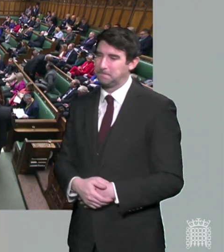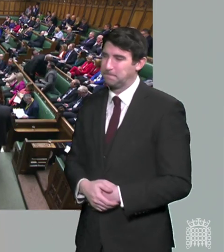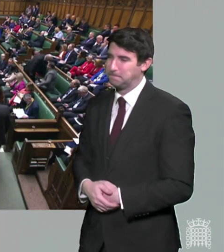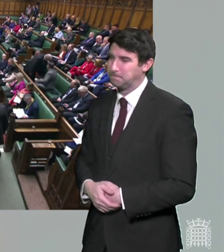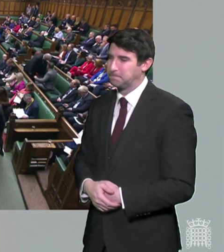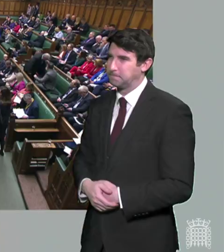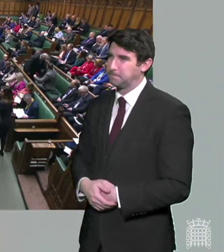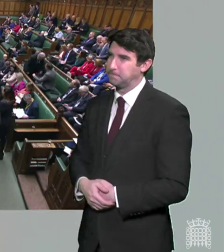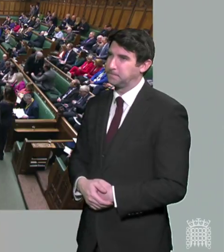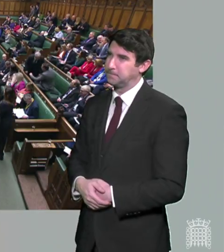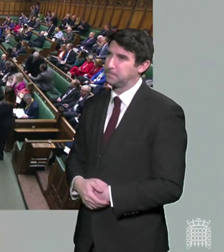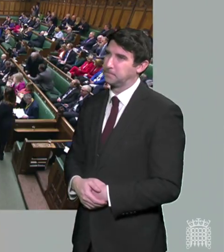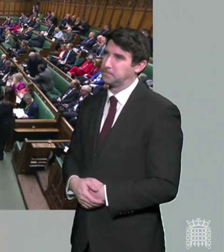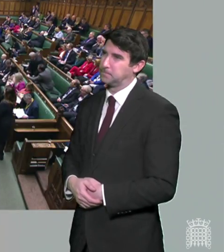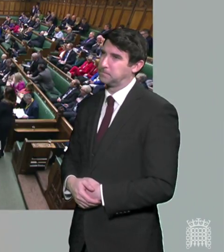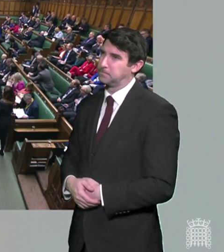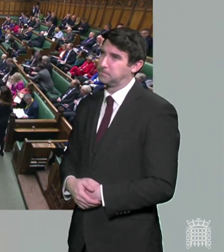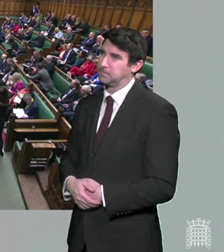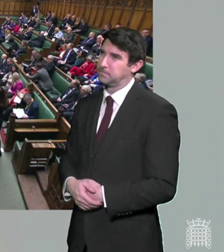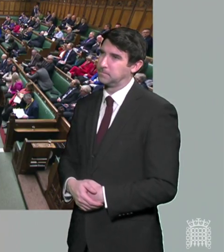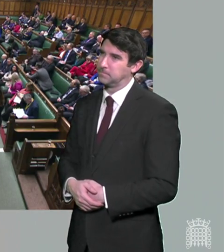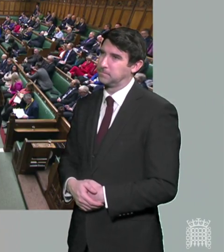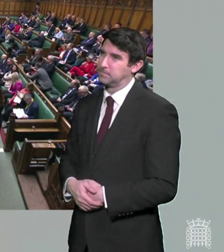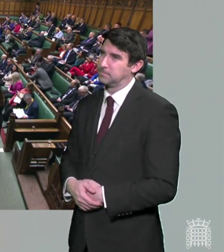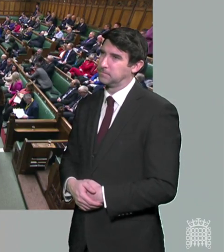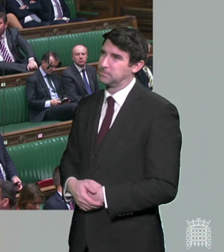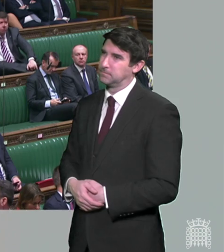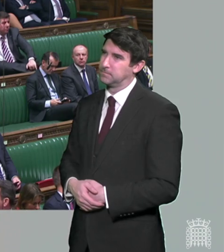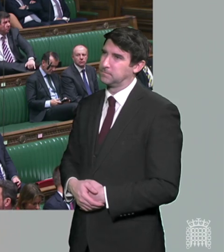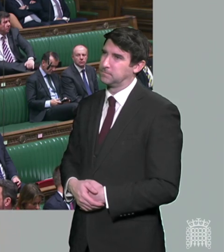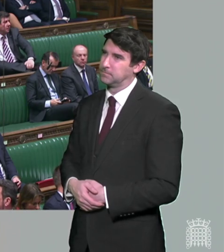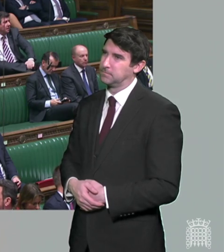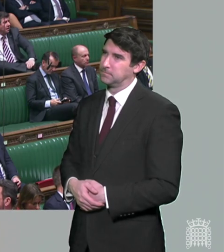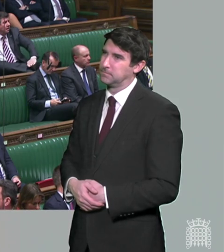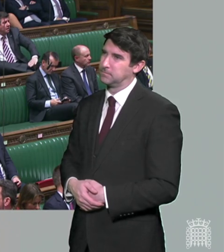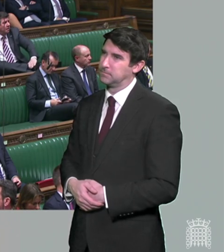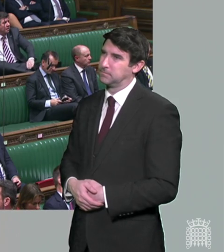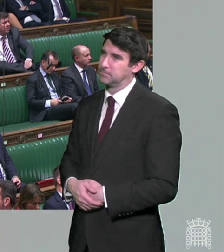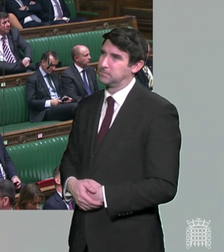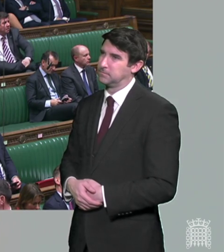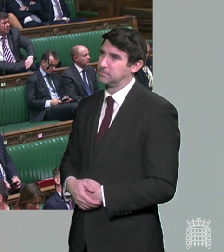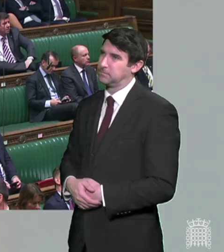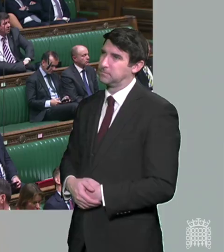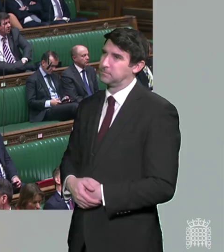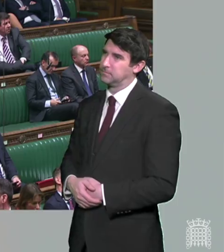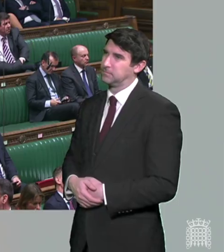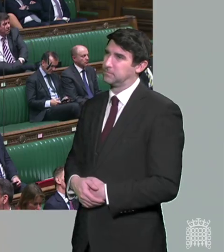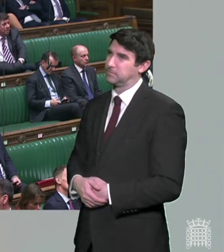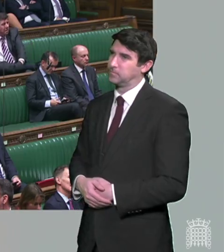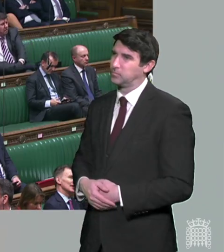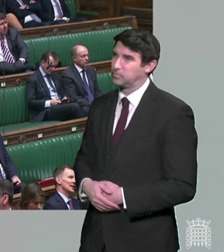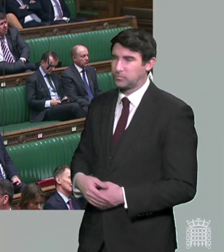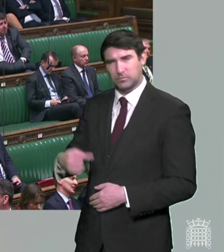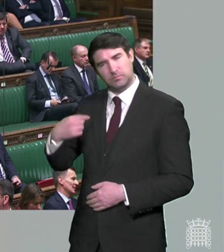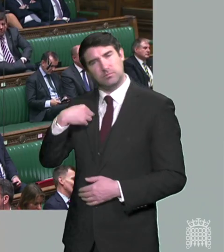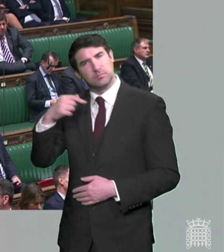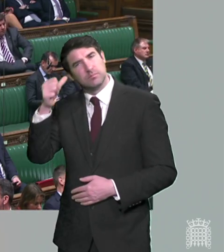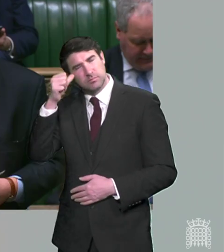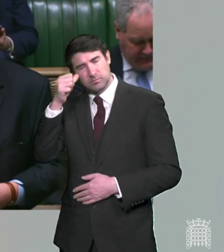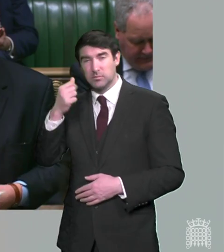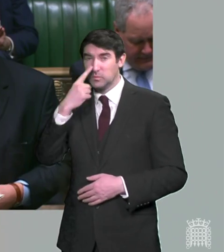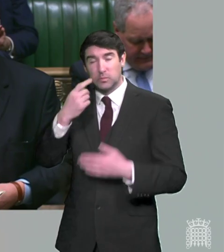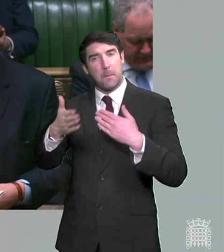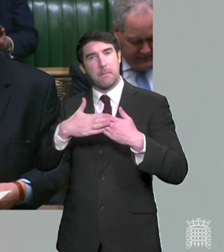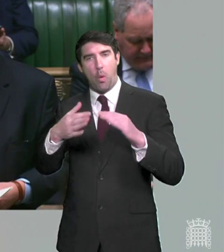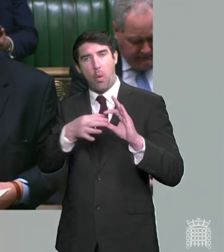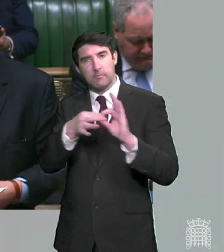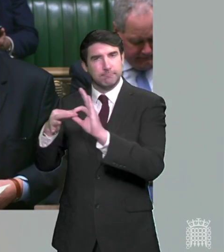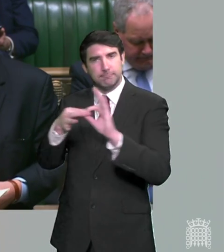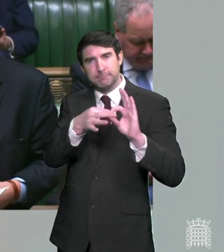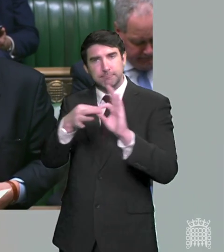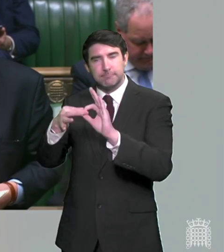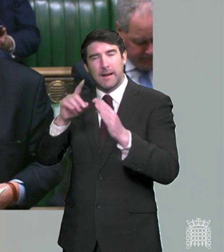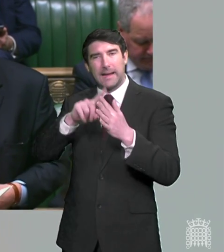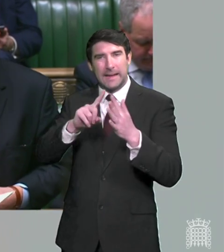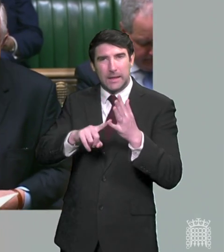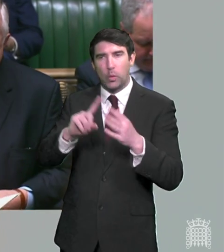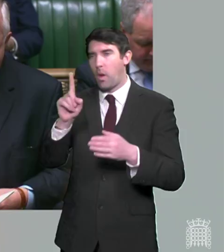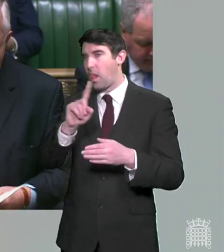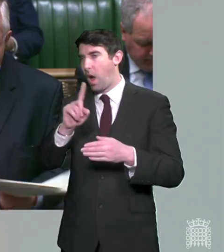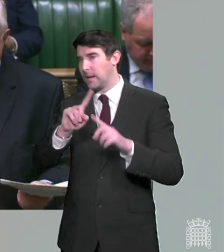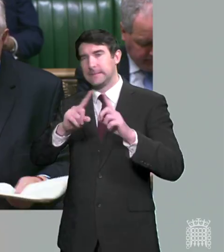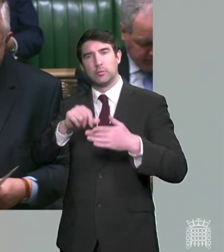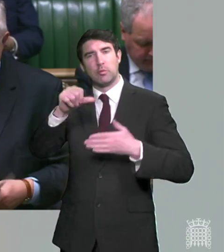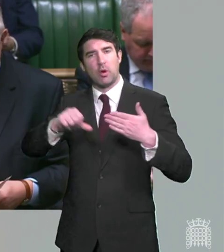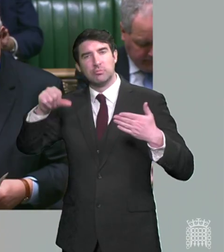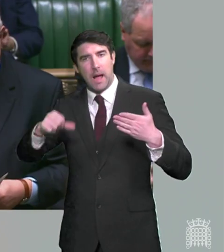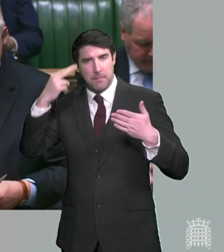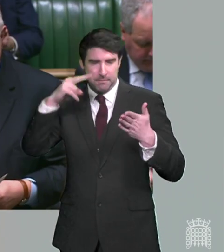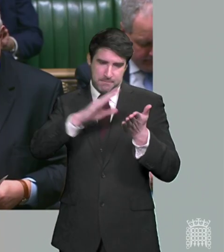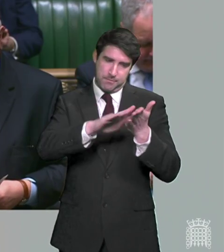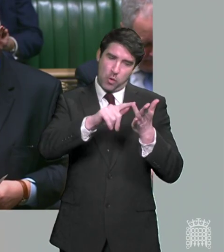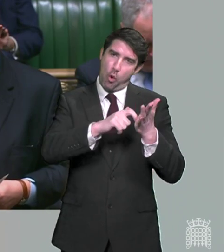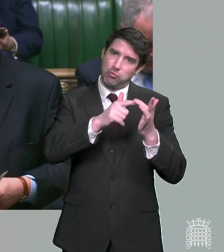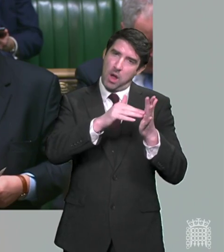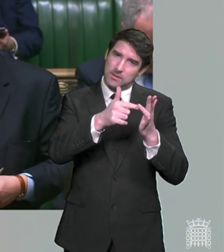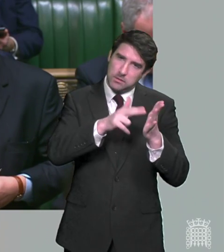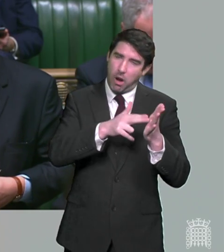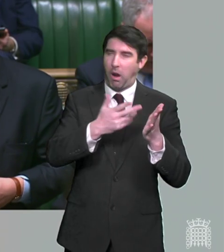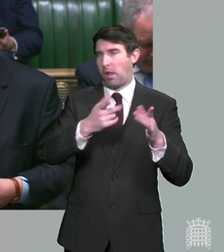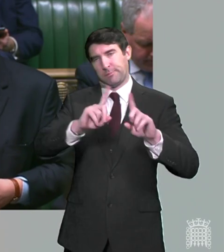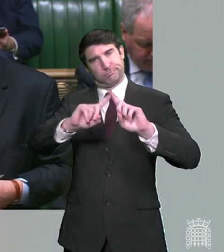In the UK-EU Parliamentary Partnership Assembly, one point regularly made to us is that there is much scope for further co-operation on EU programmes such as Horizon and in other important areas.